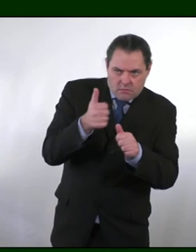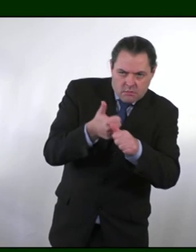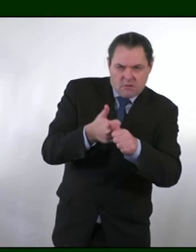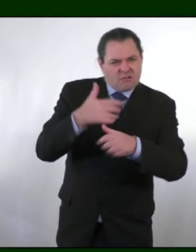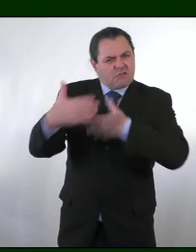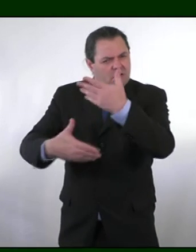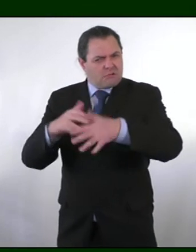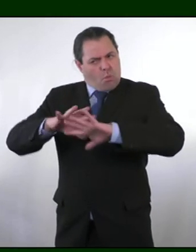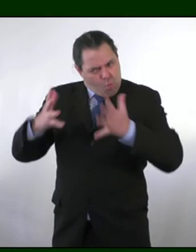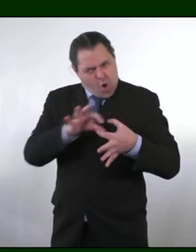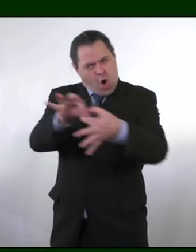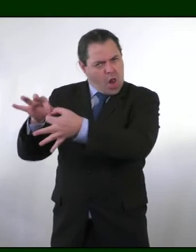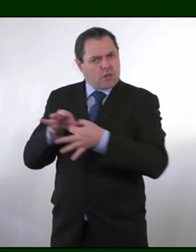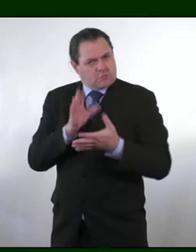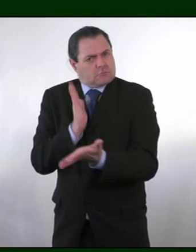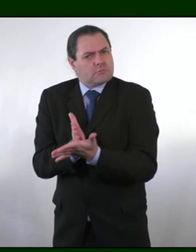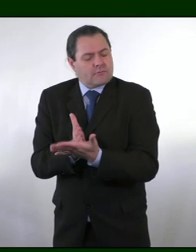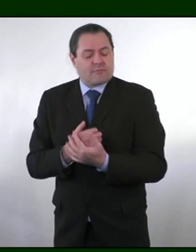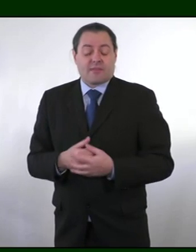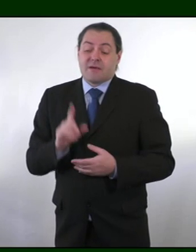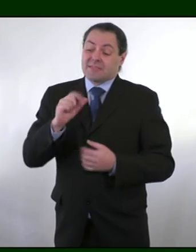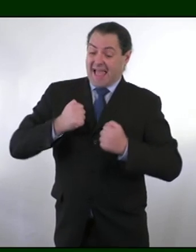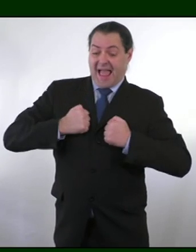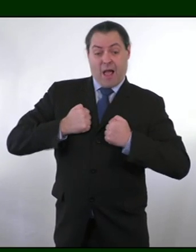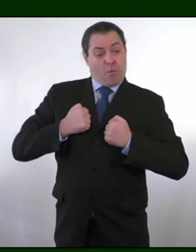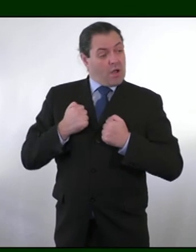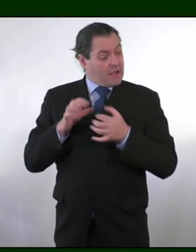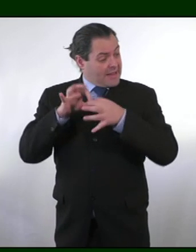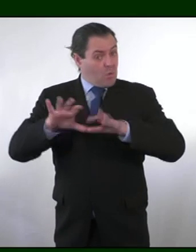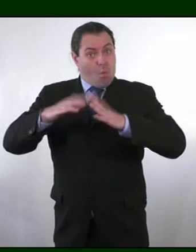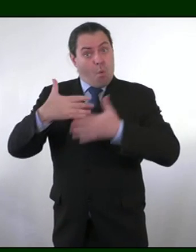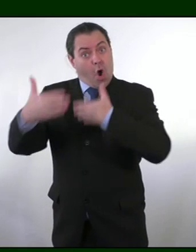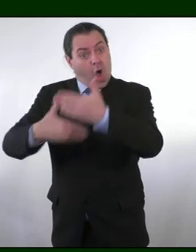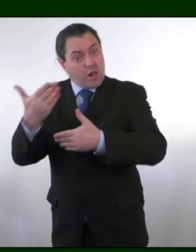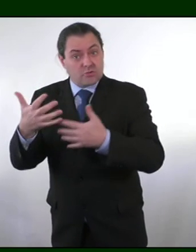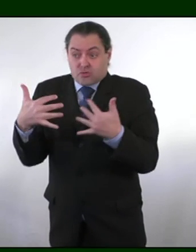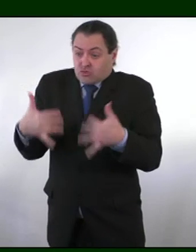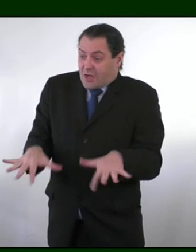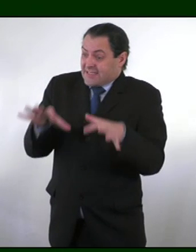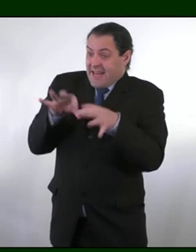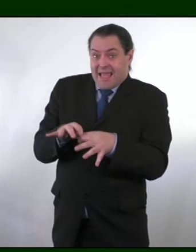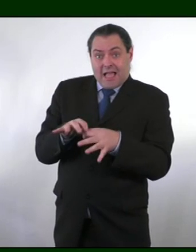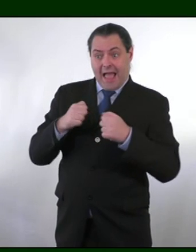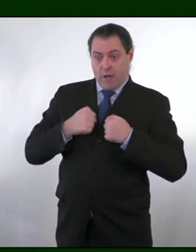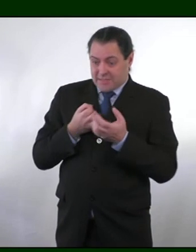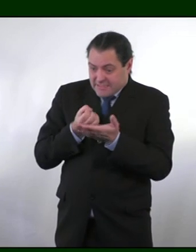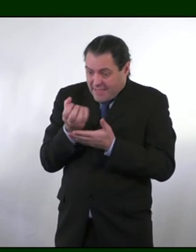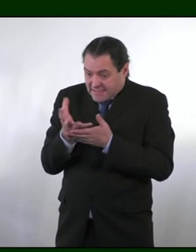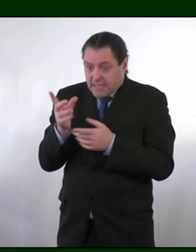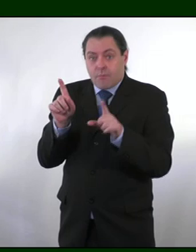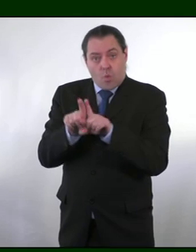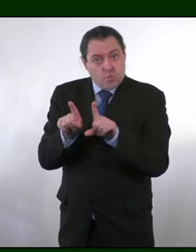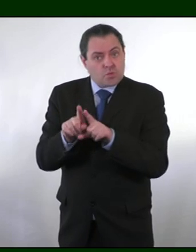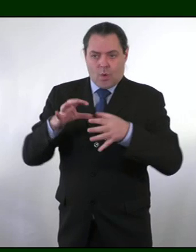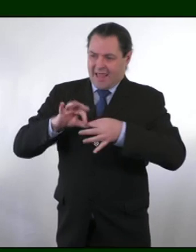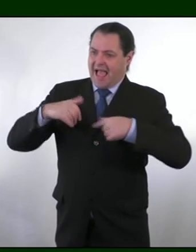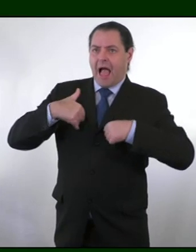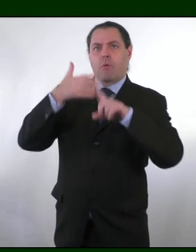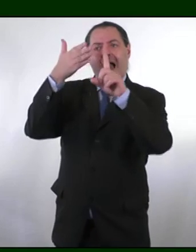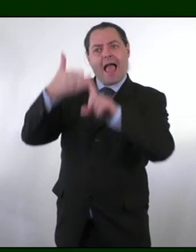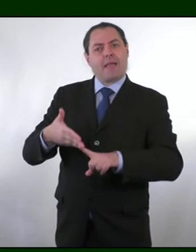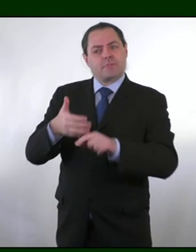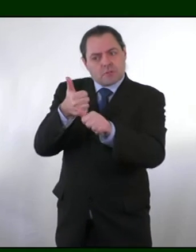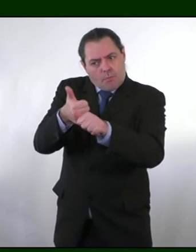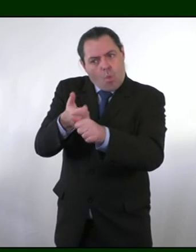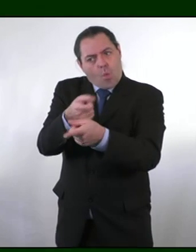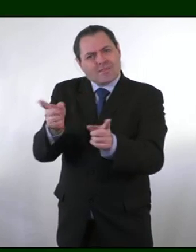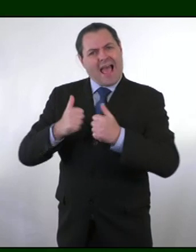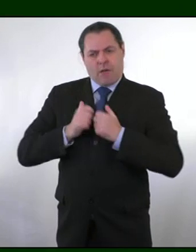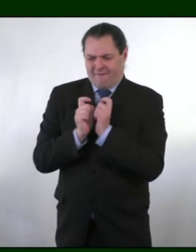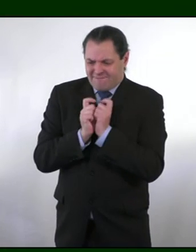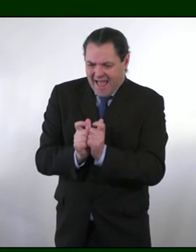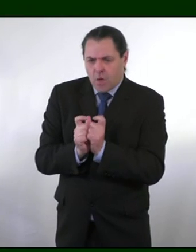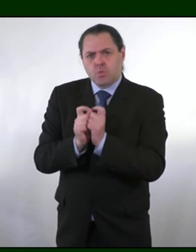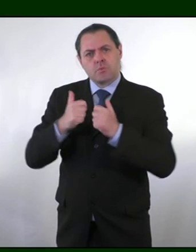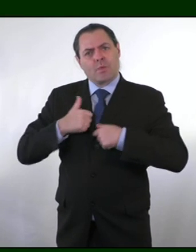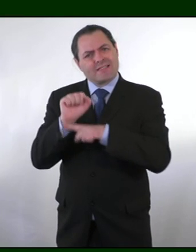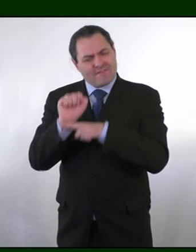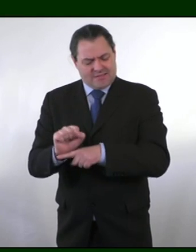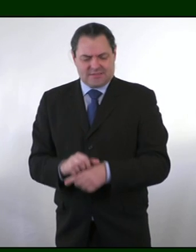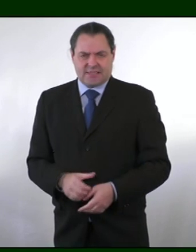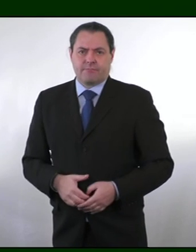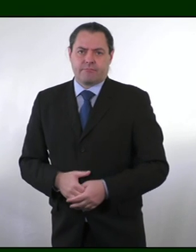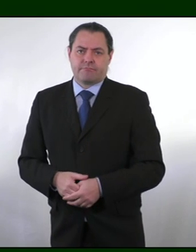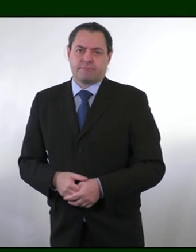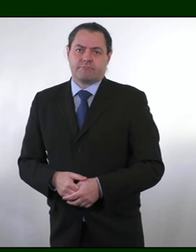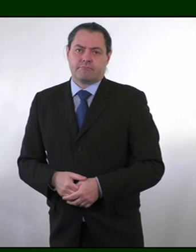We should, however, judge our standing in the world not just by the money we spend, but by the causes we advance and the values we defend.